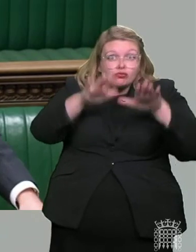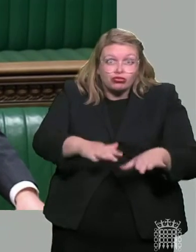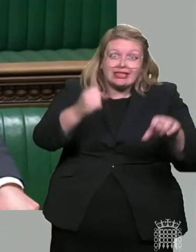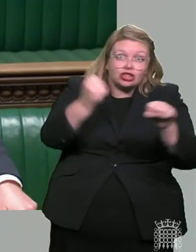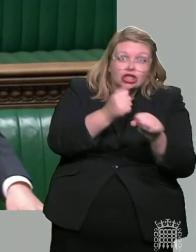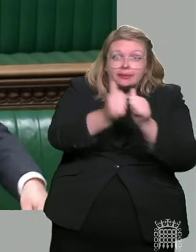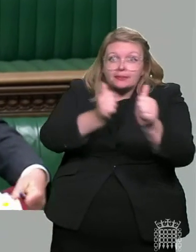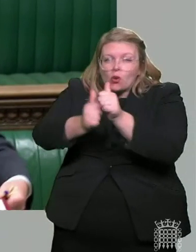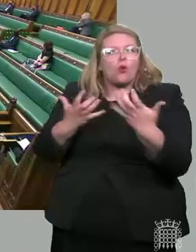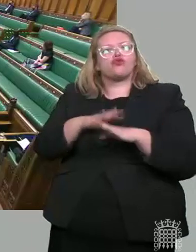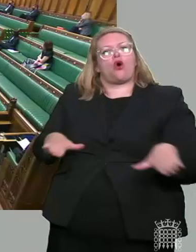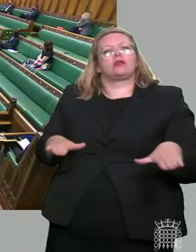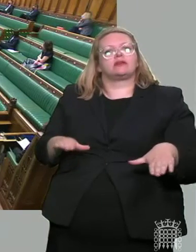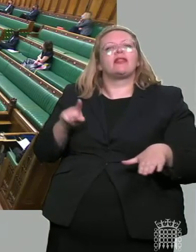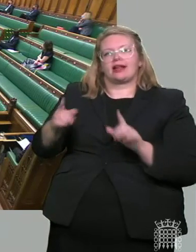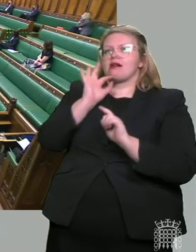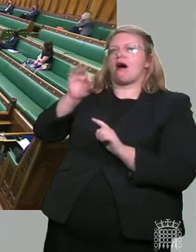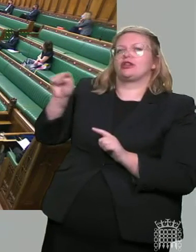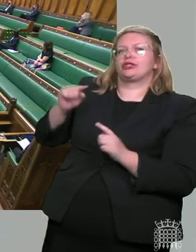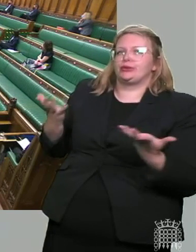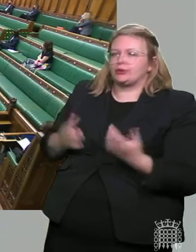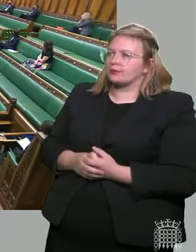That is the question for Labour.